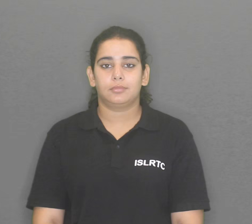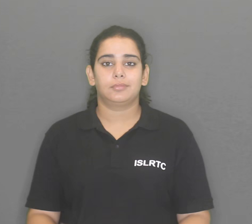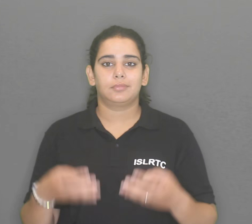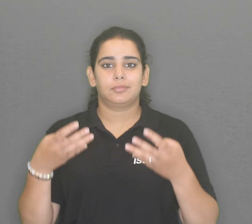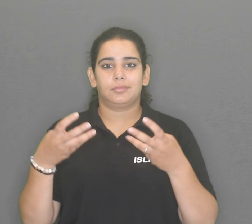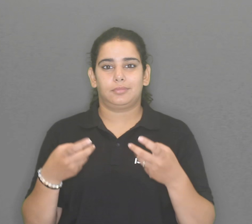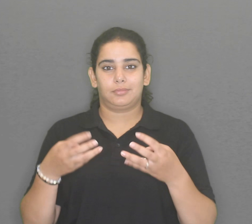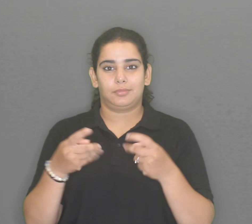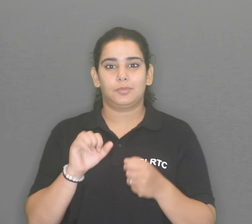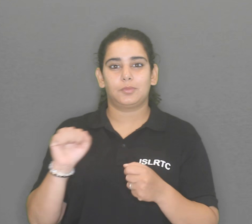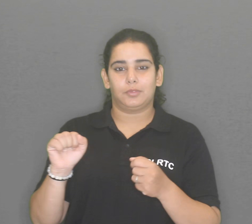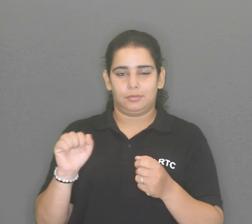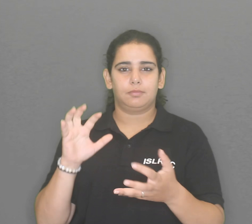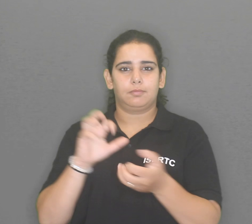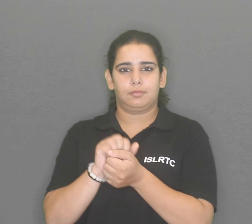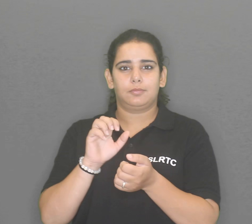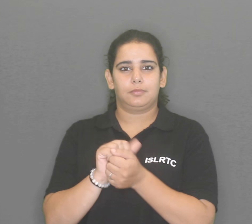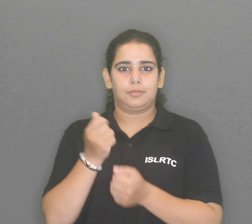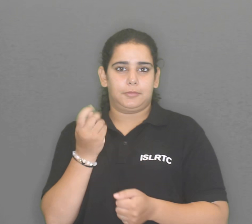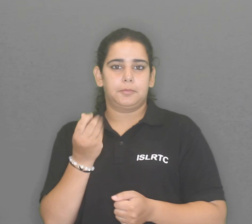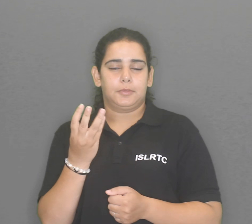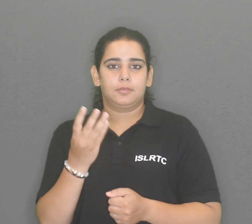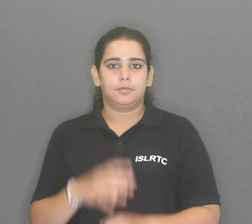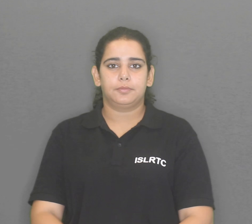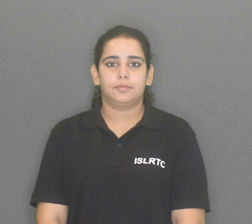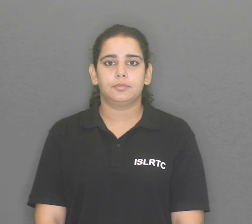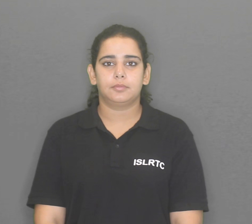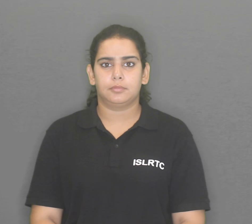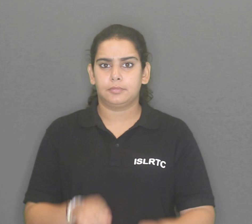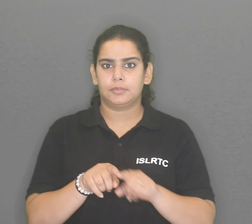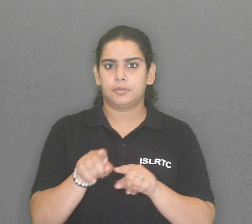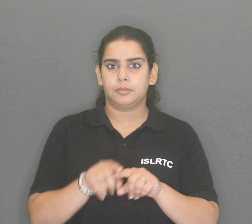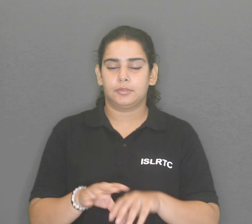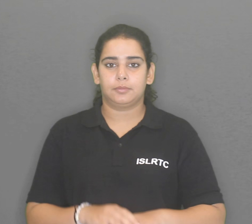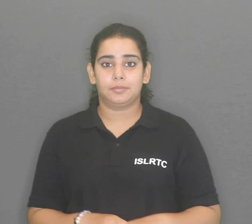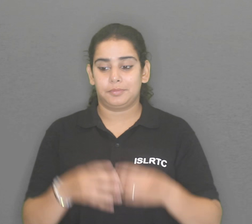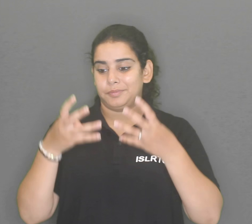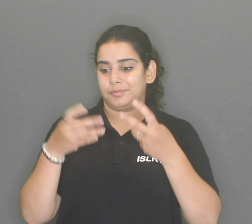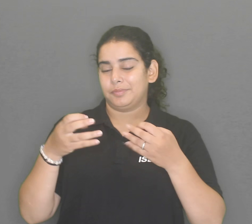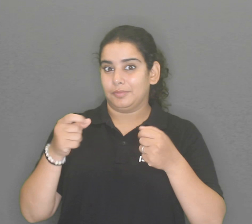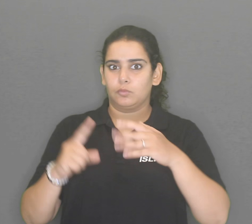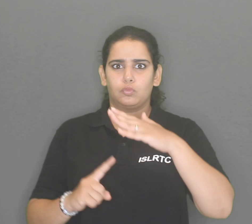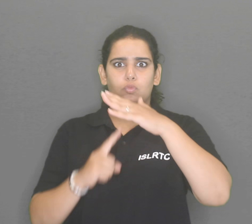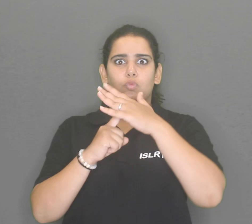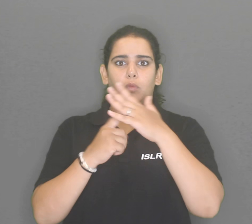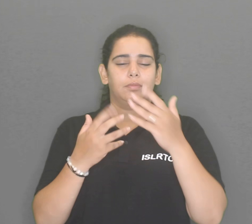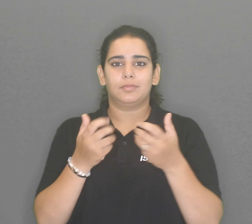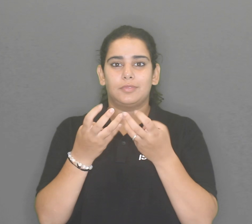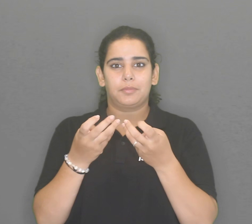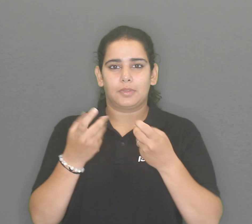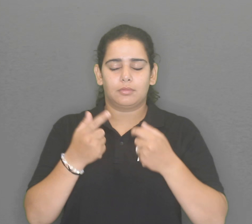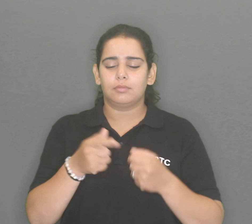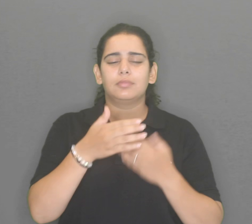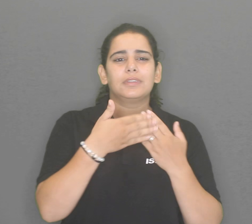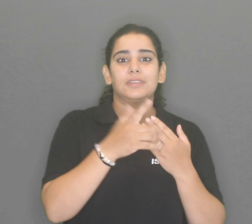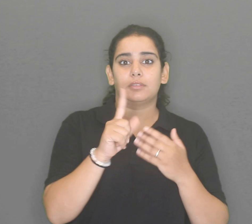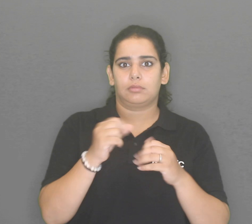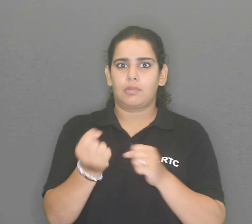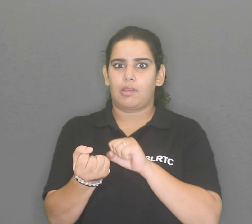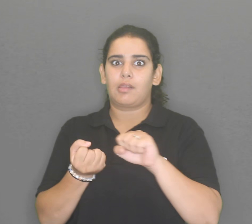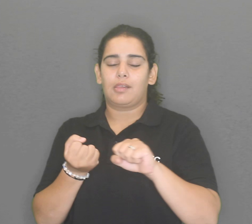Variance A statistical measurement of the spread between numbers in a data set